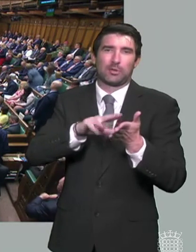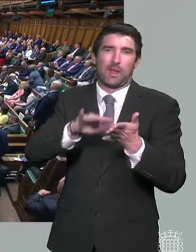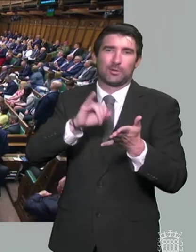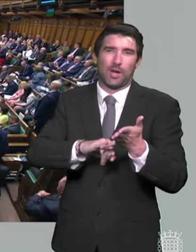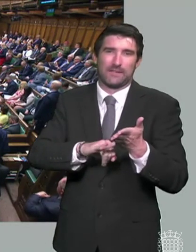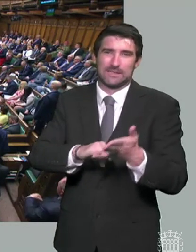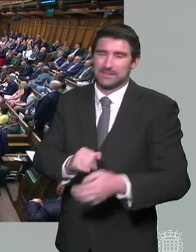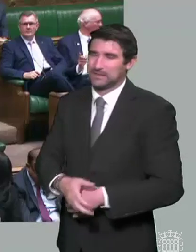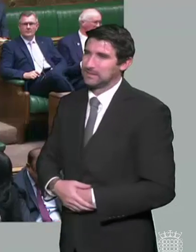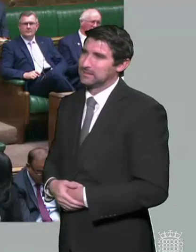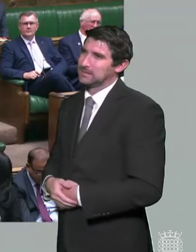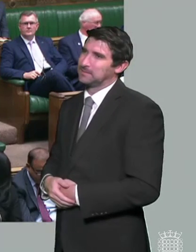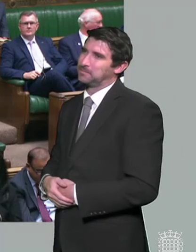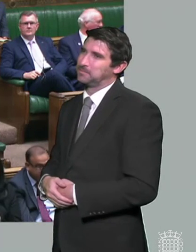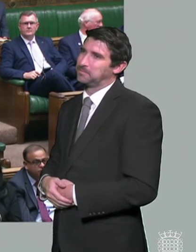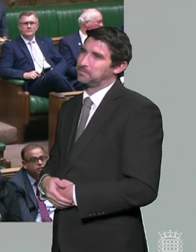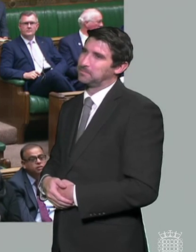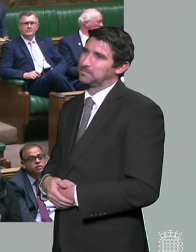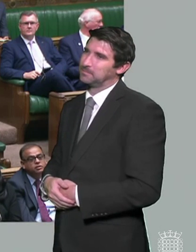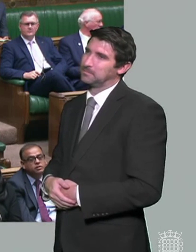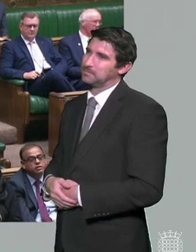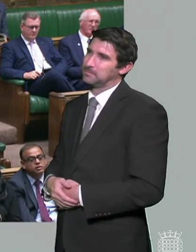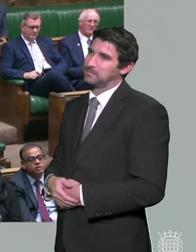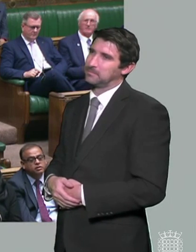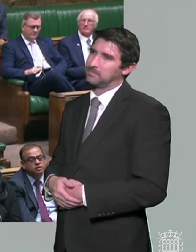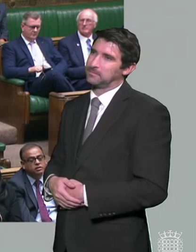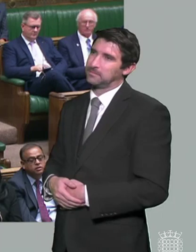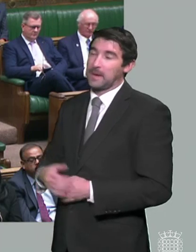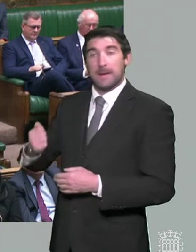My constituent Mr Singh’s identity has been stolen.